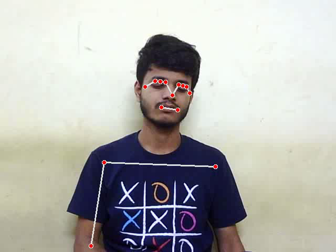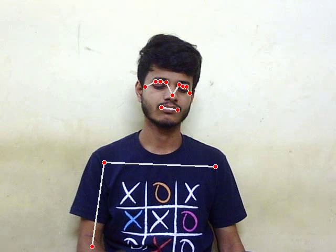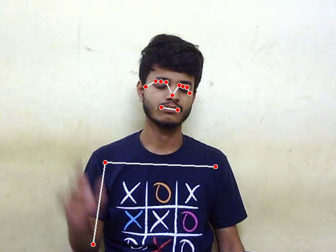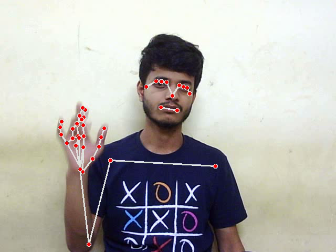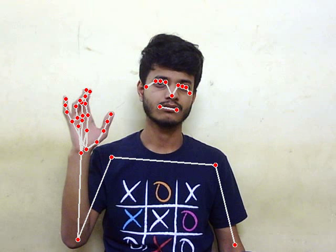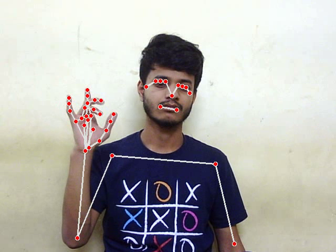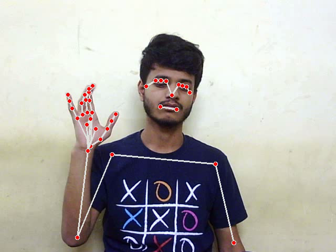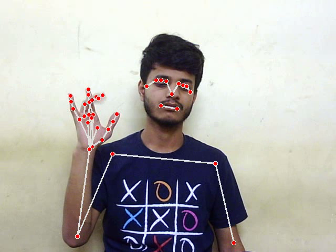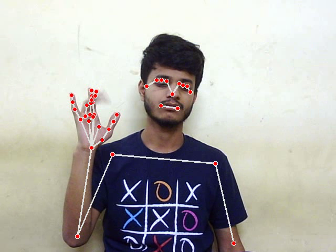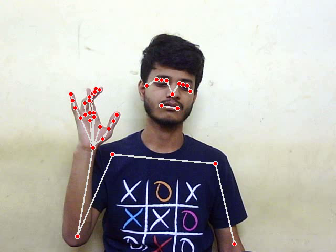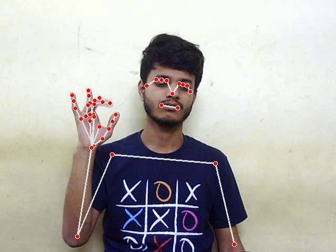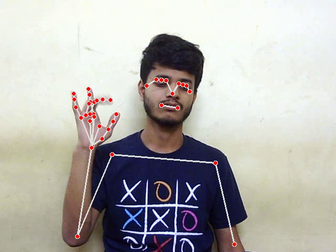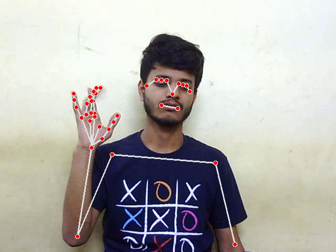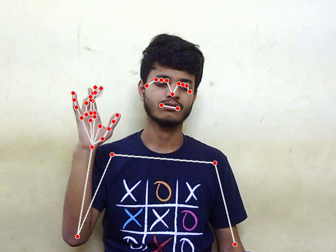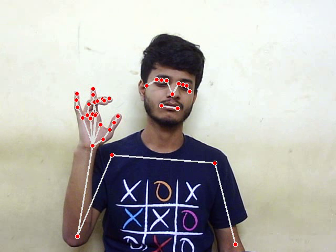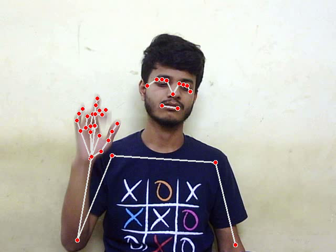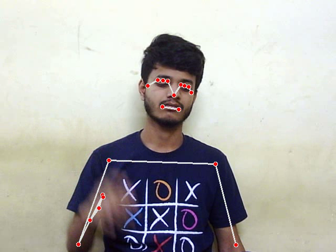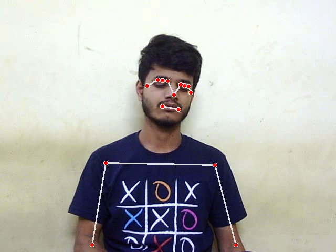why